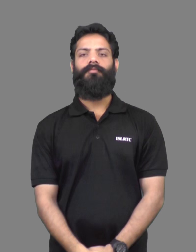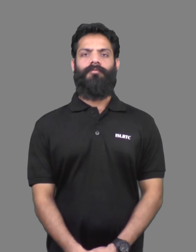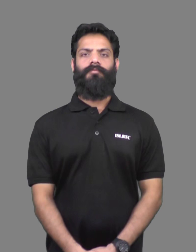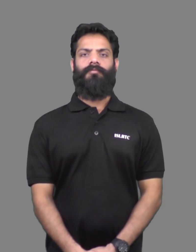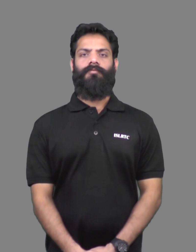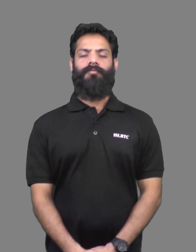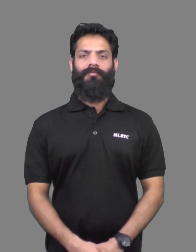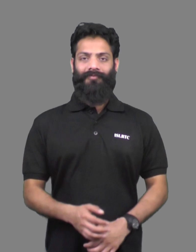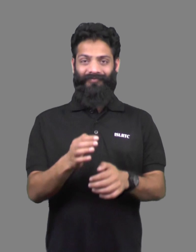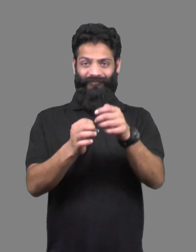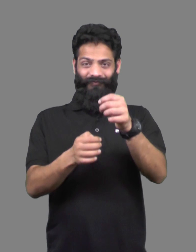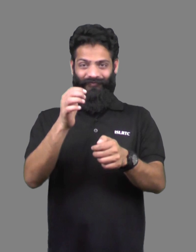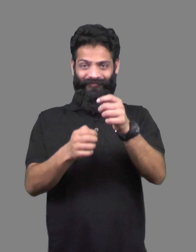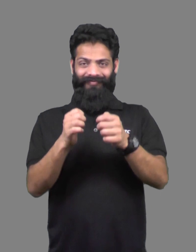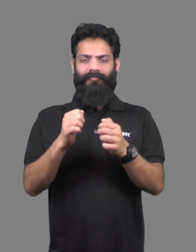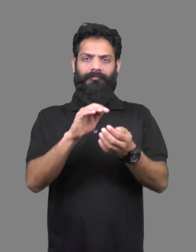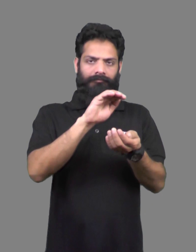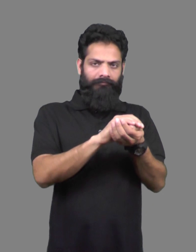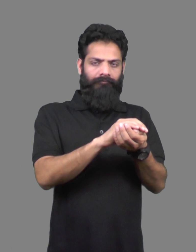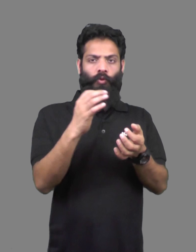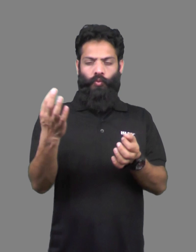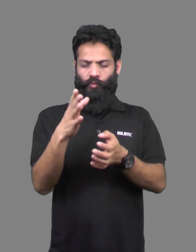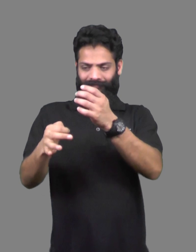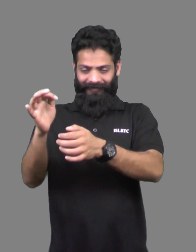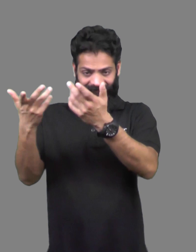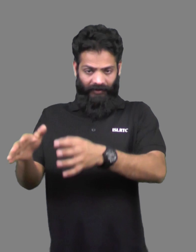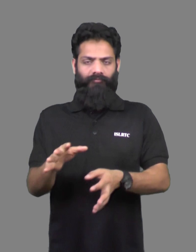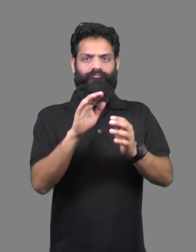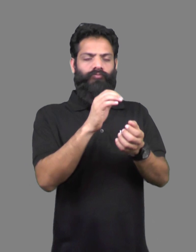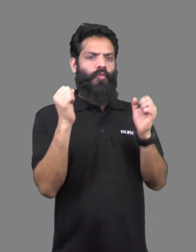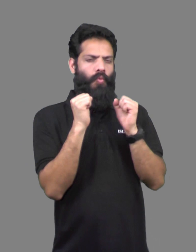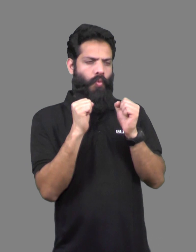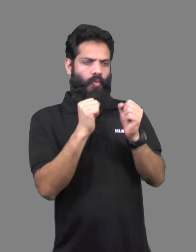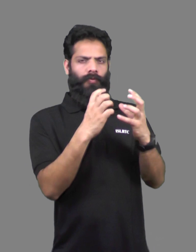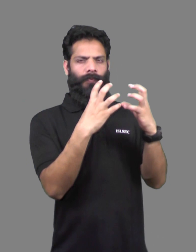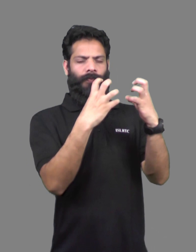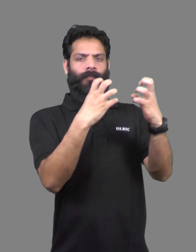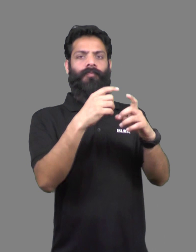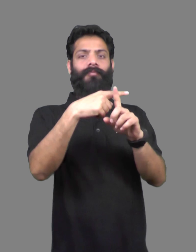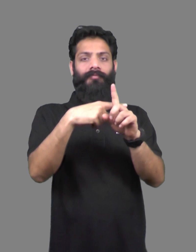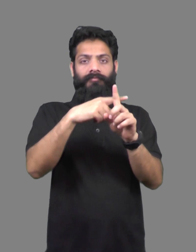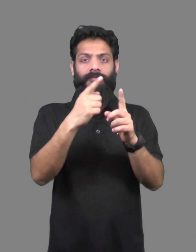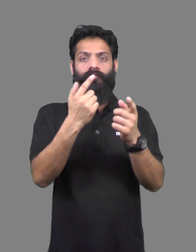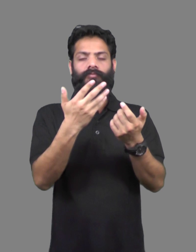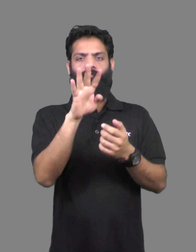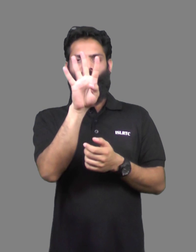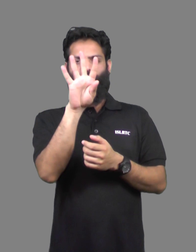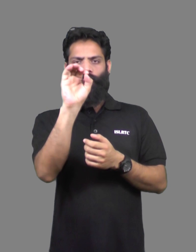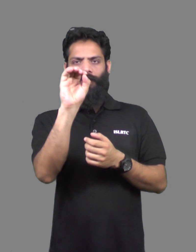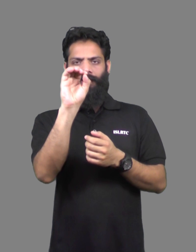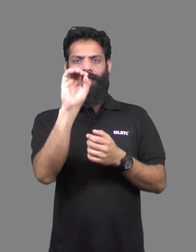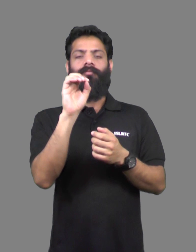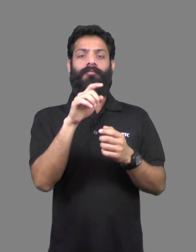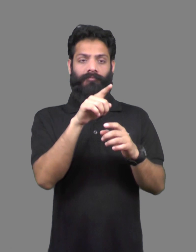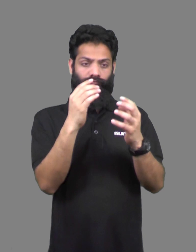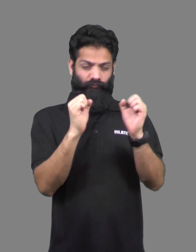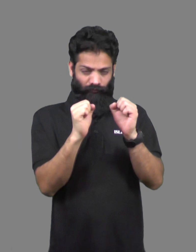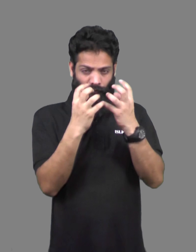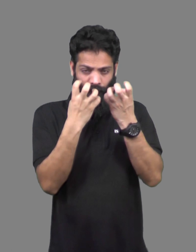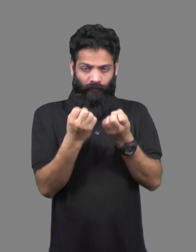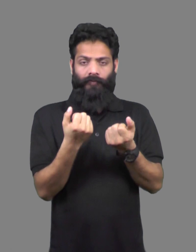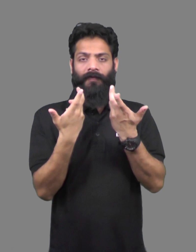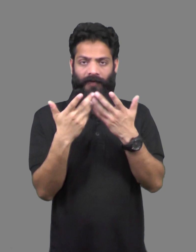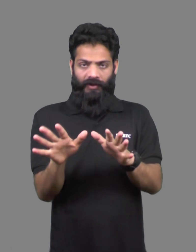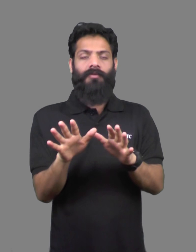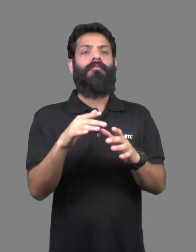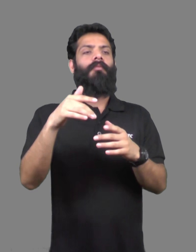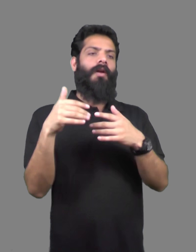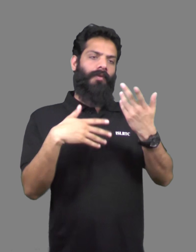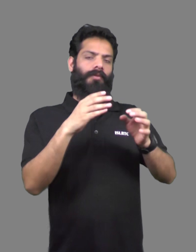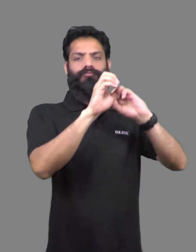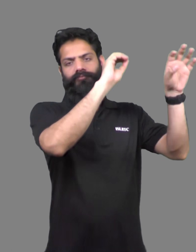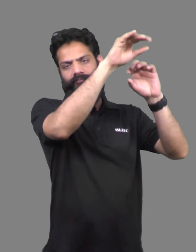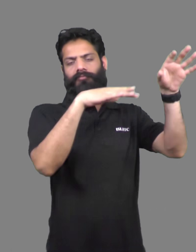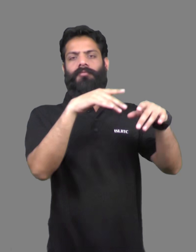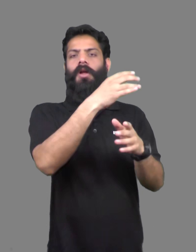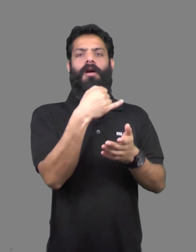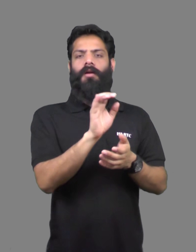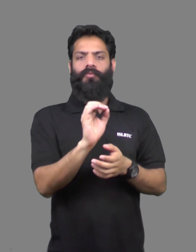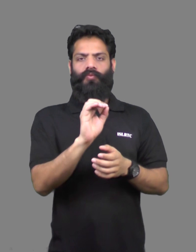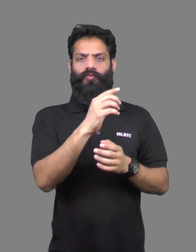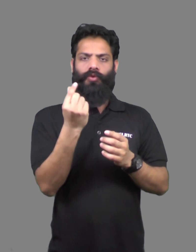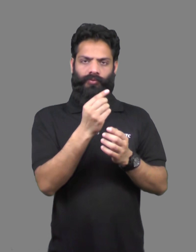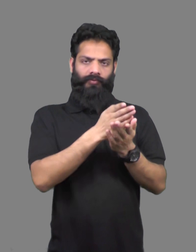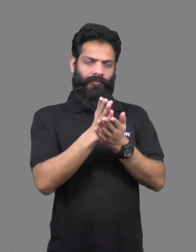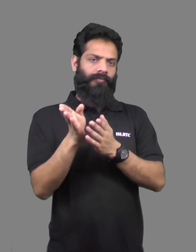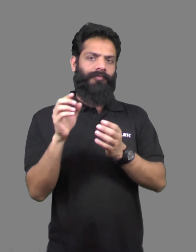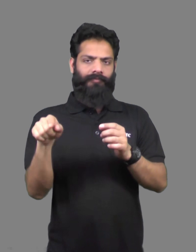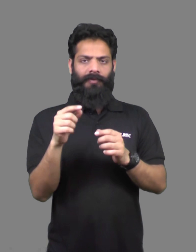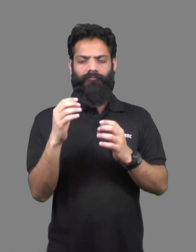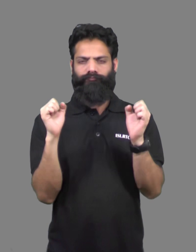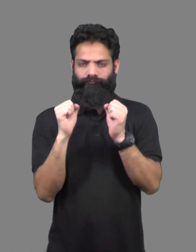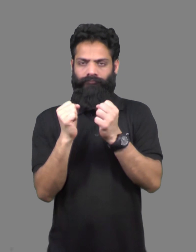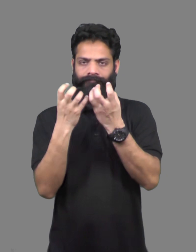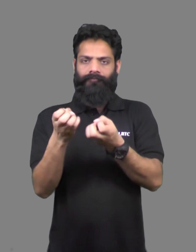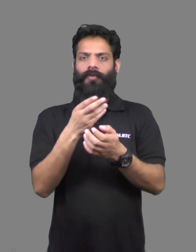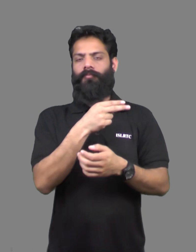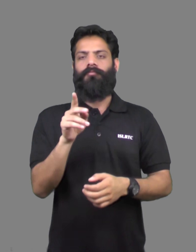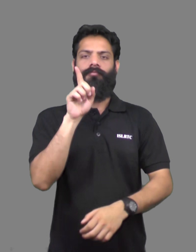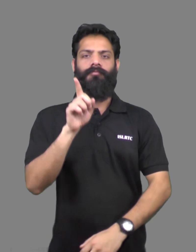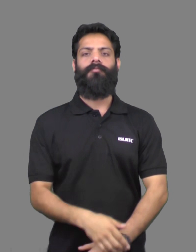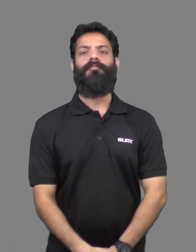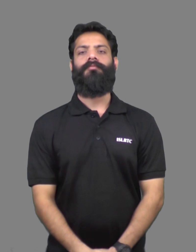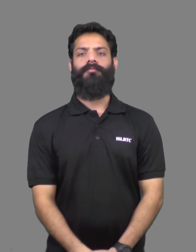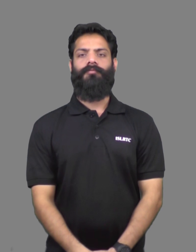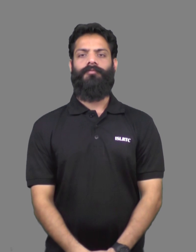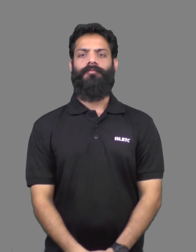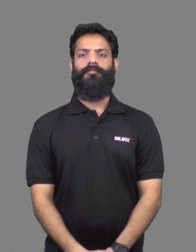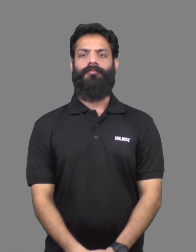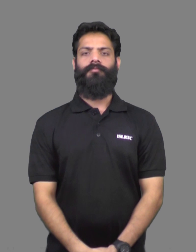Chilling of Milk